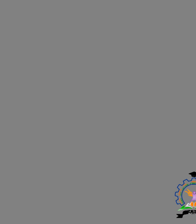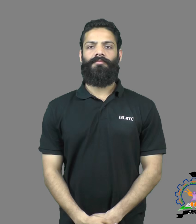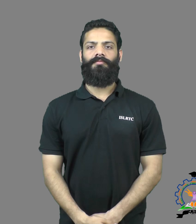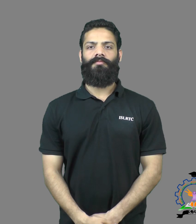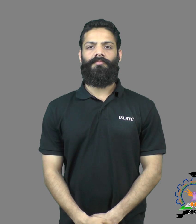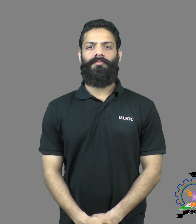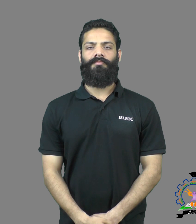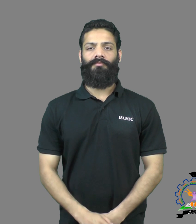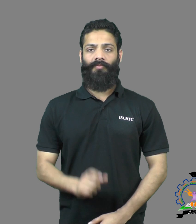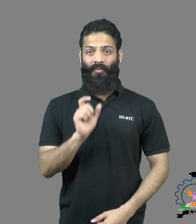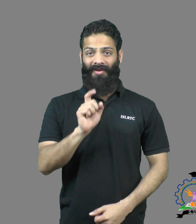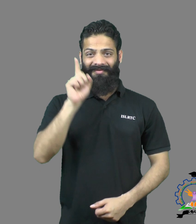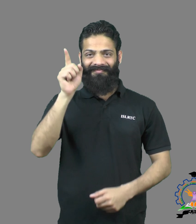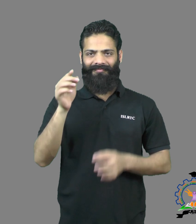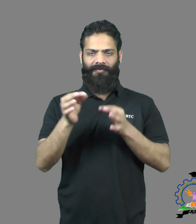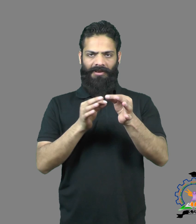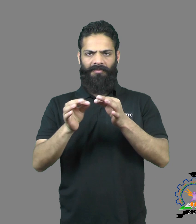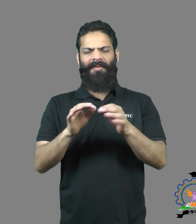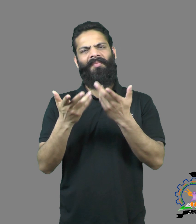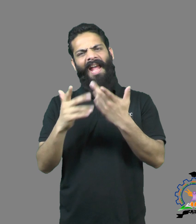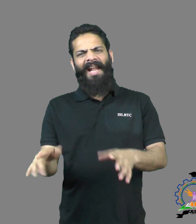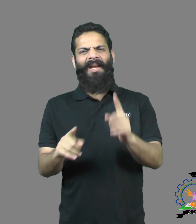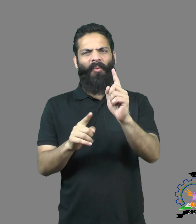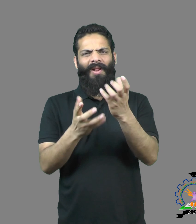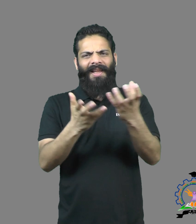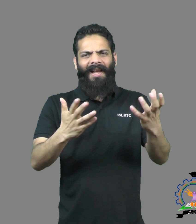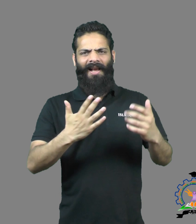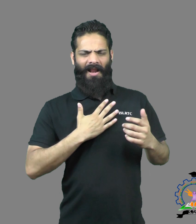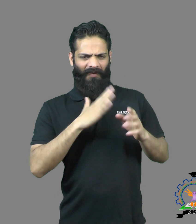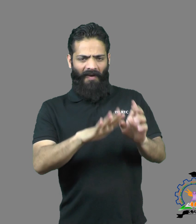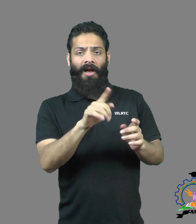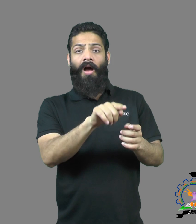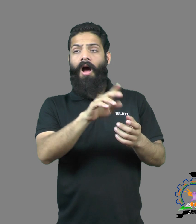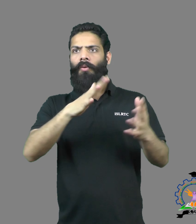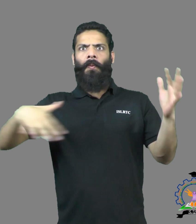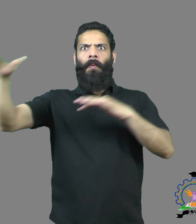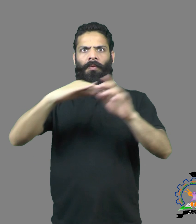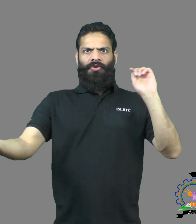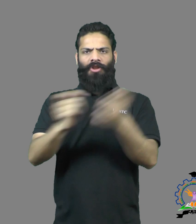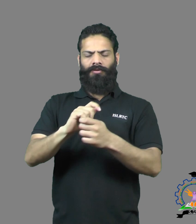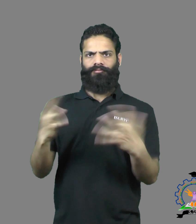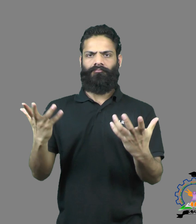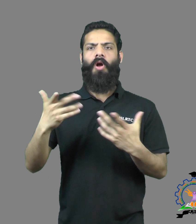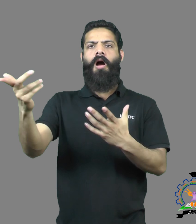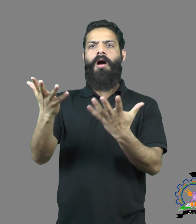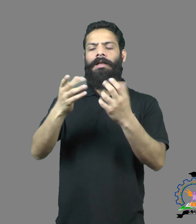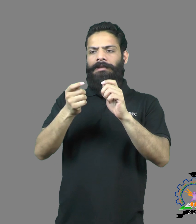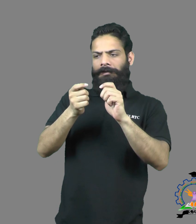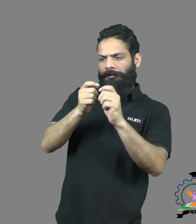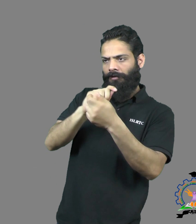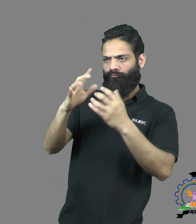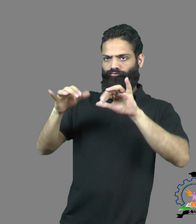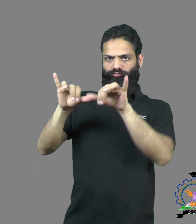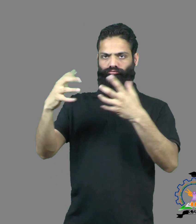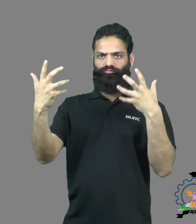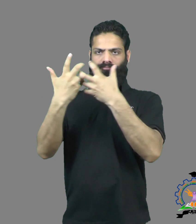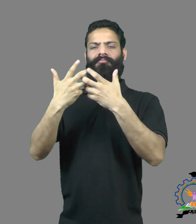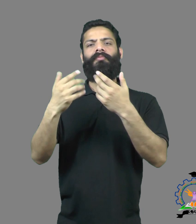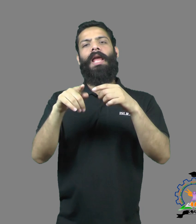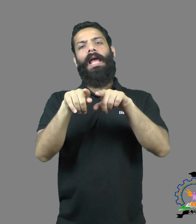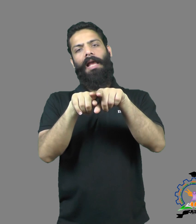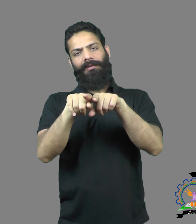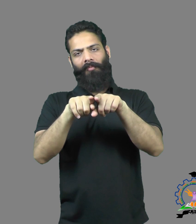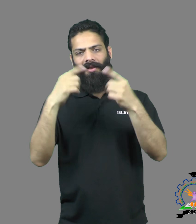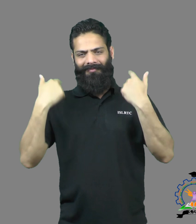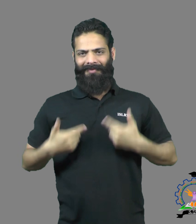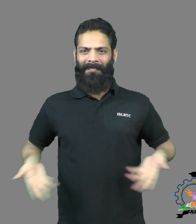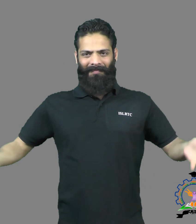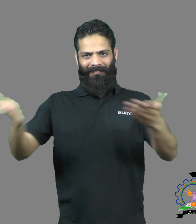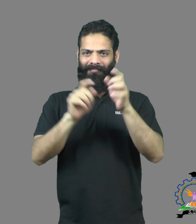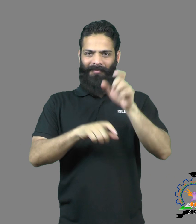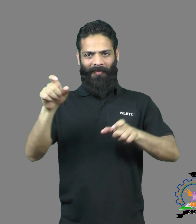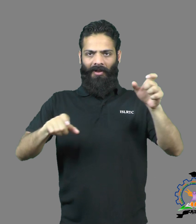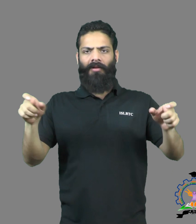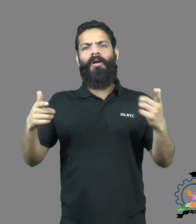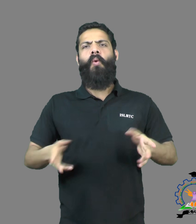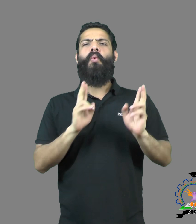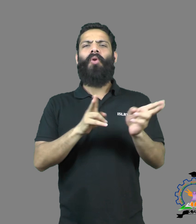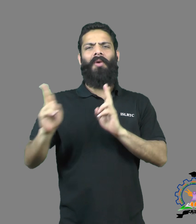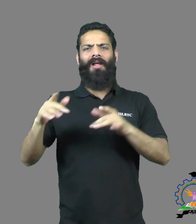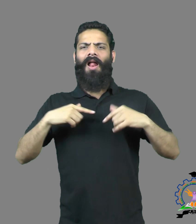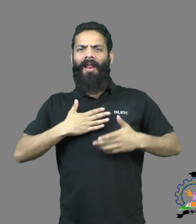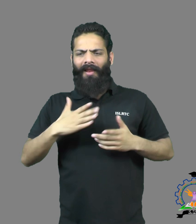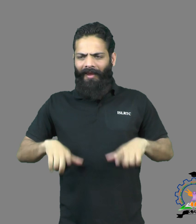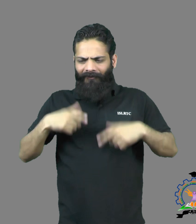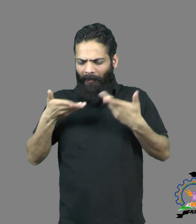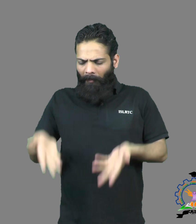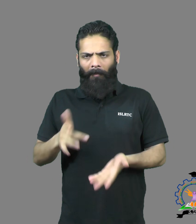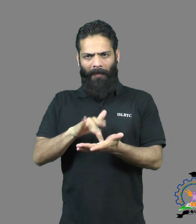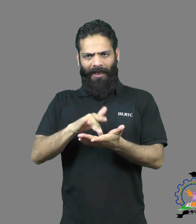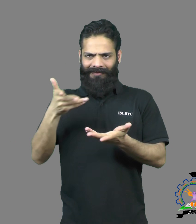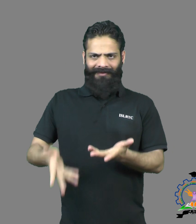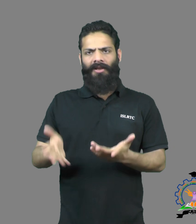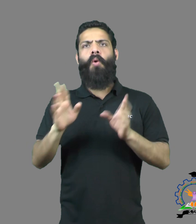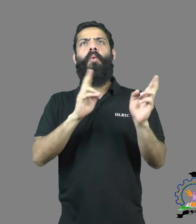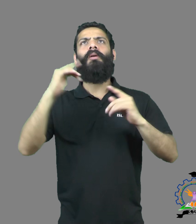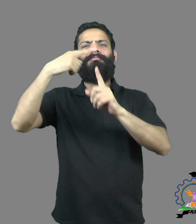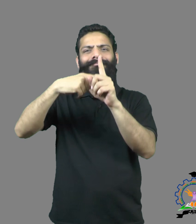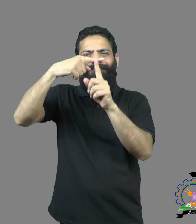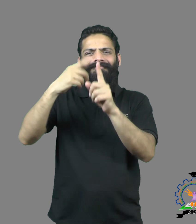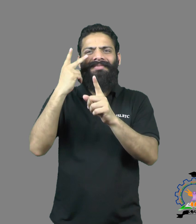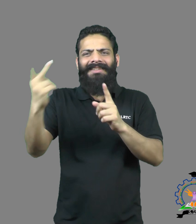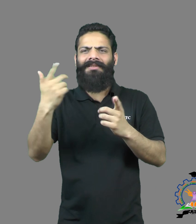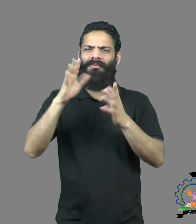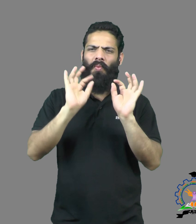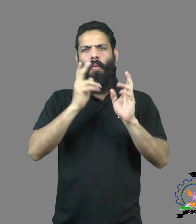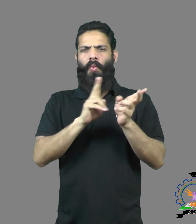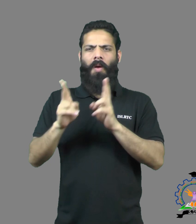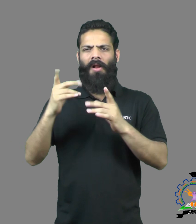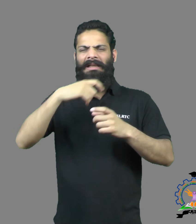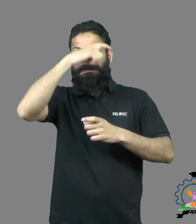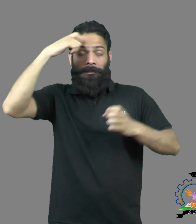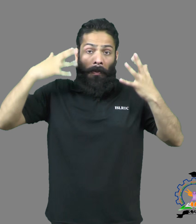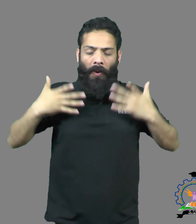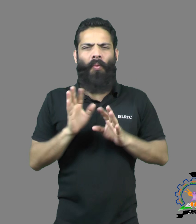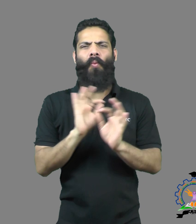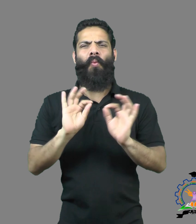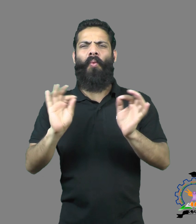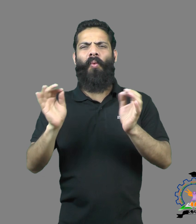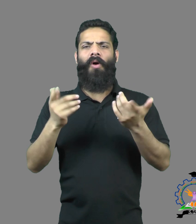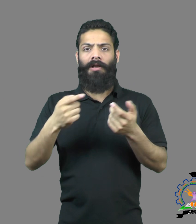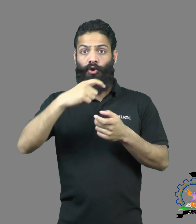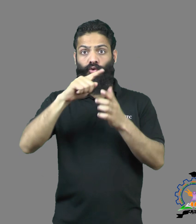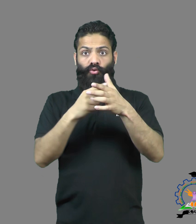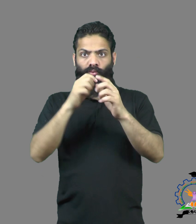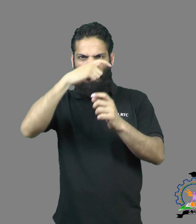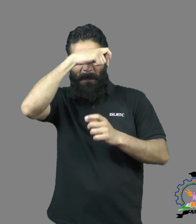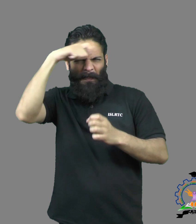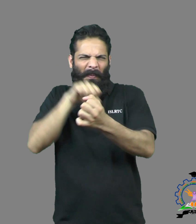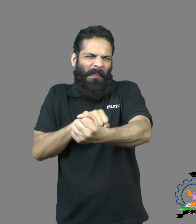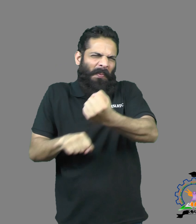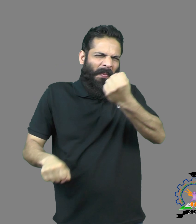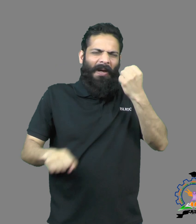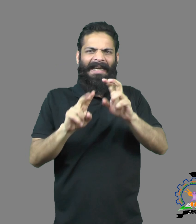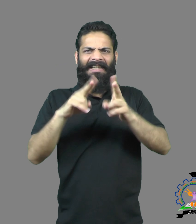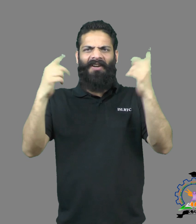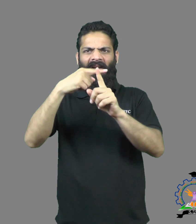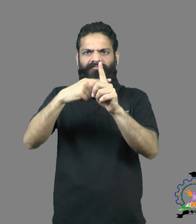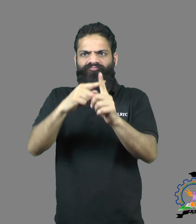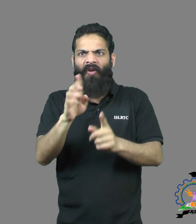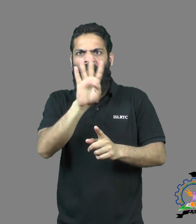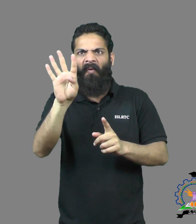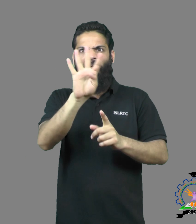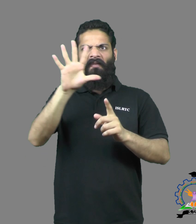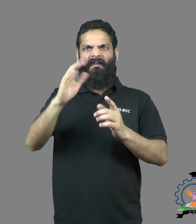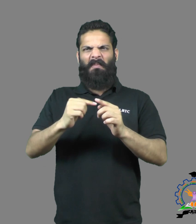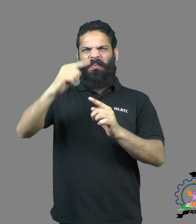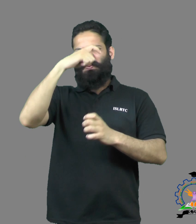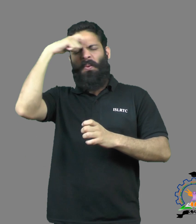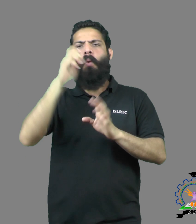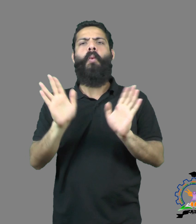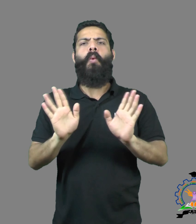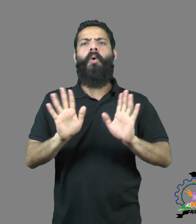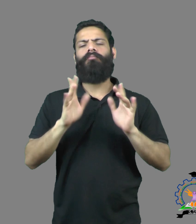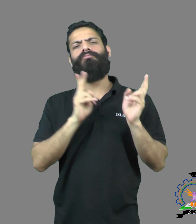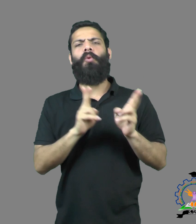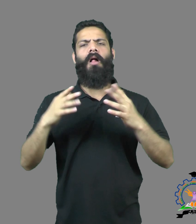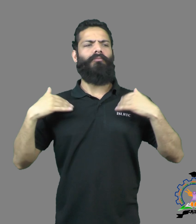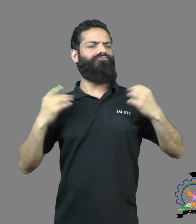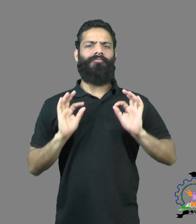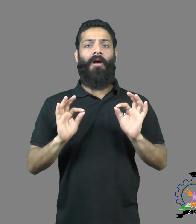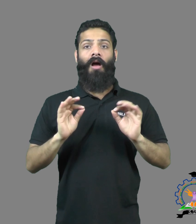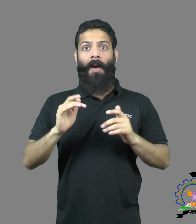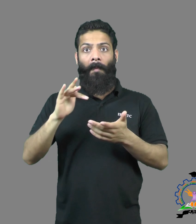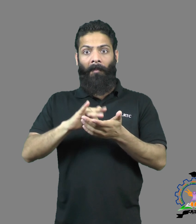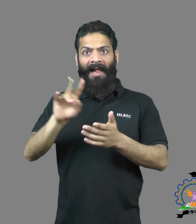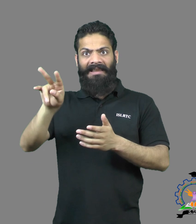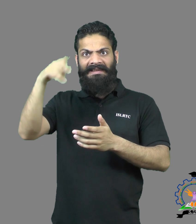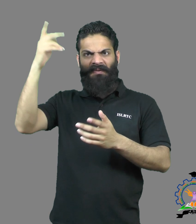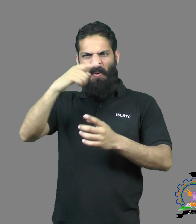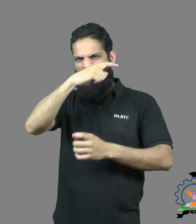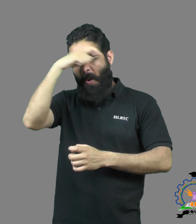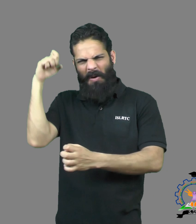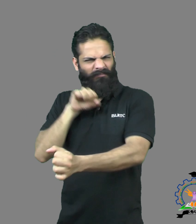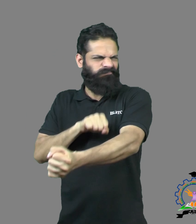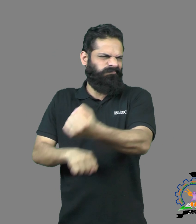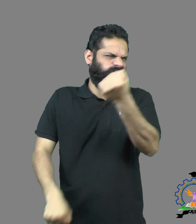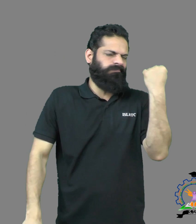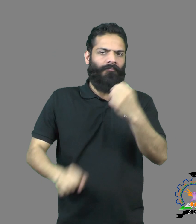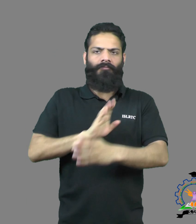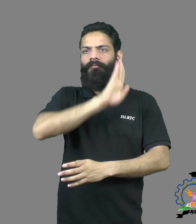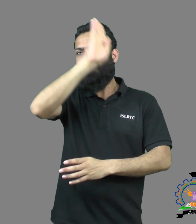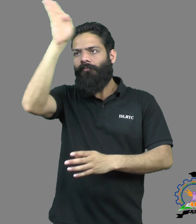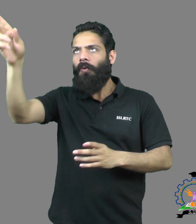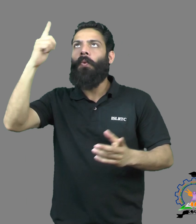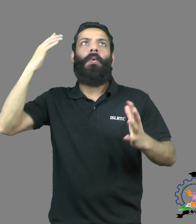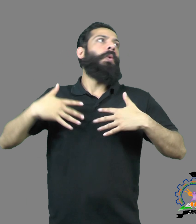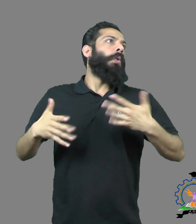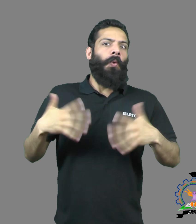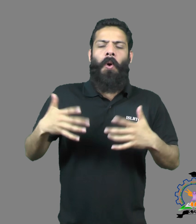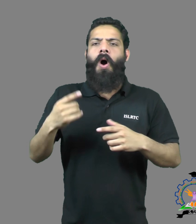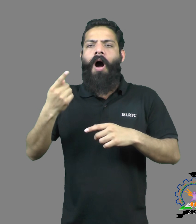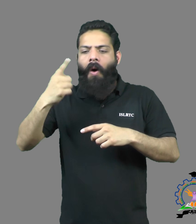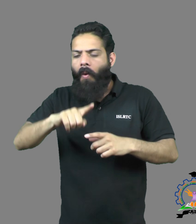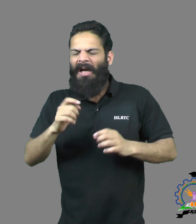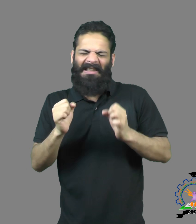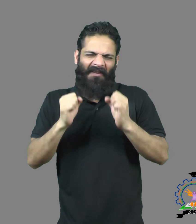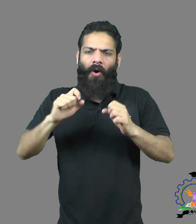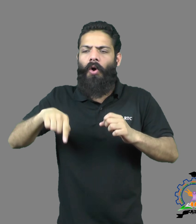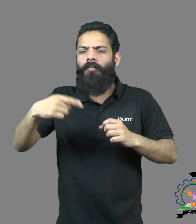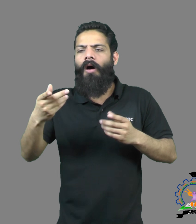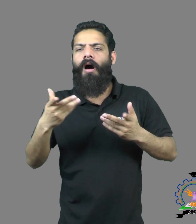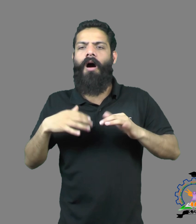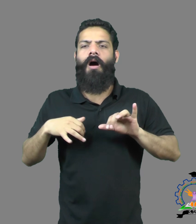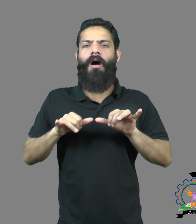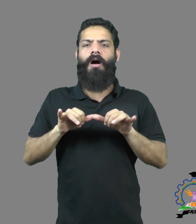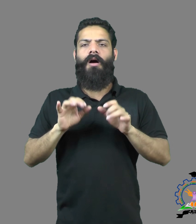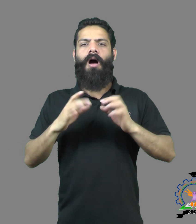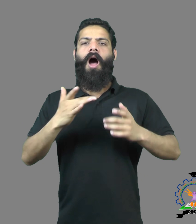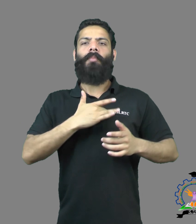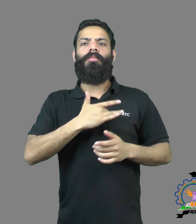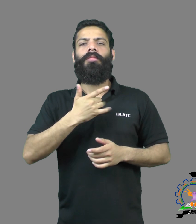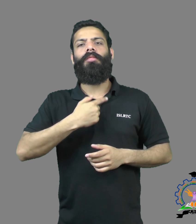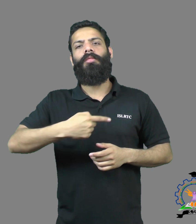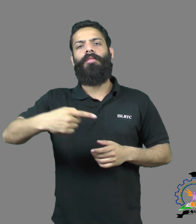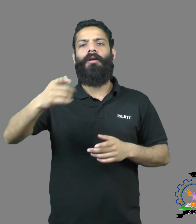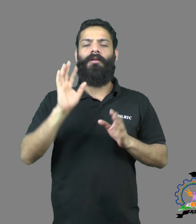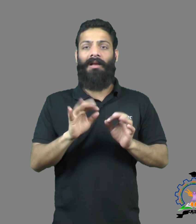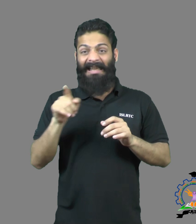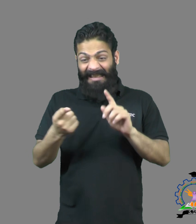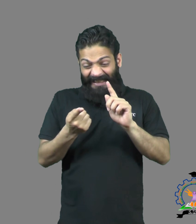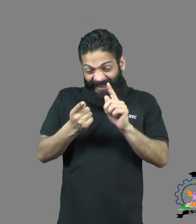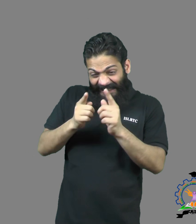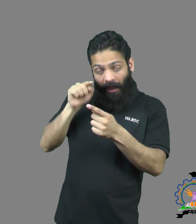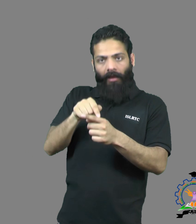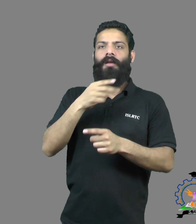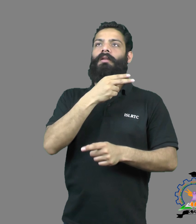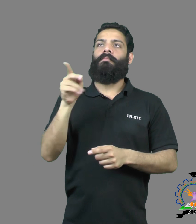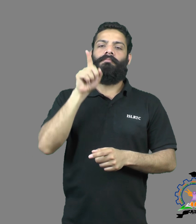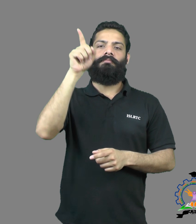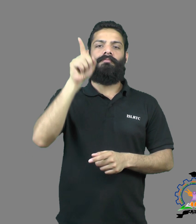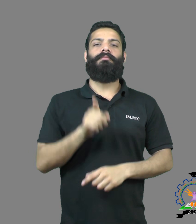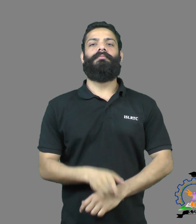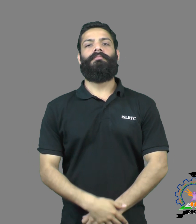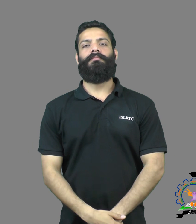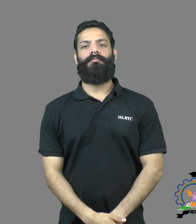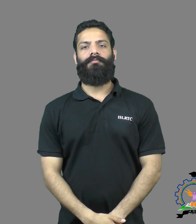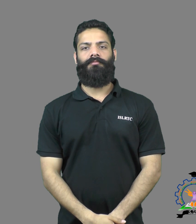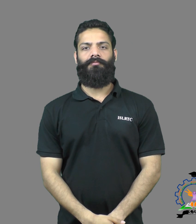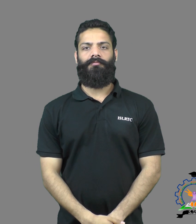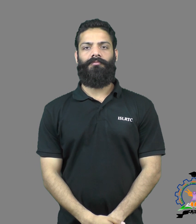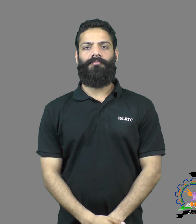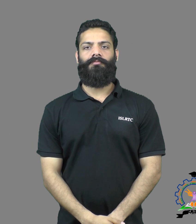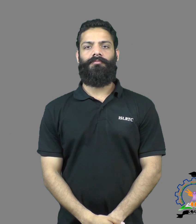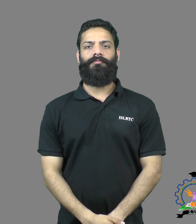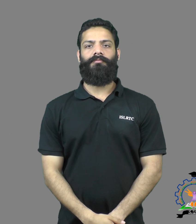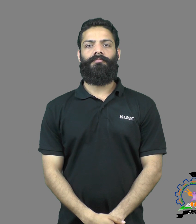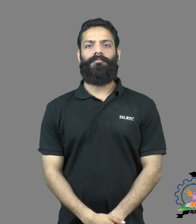Acclimation